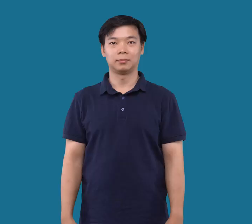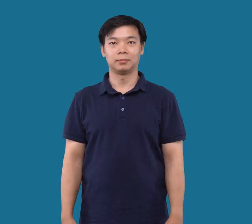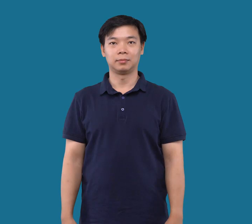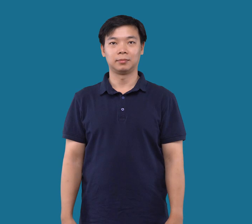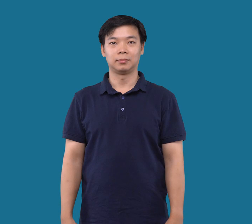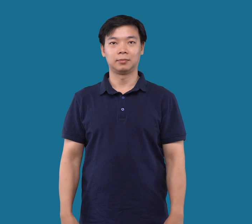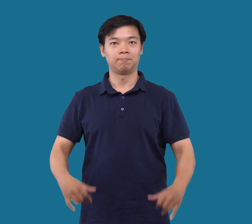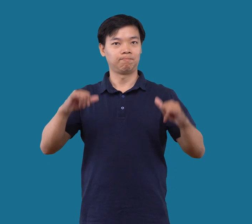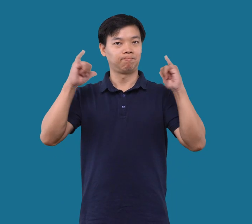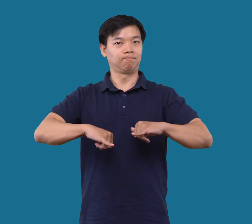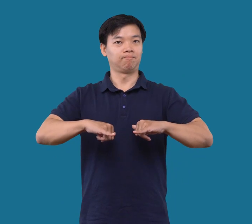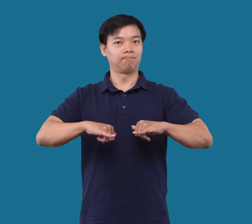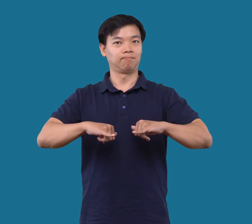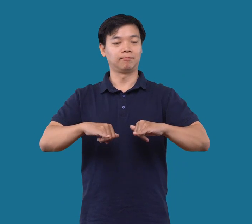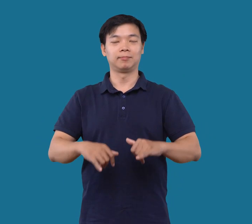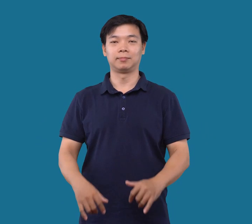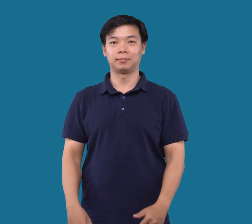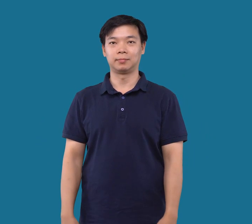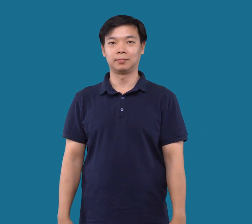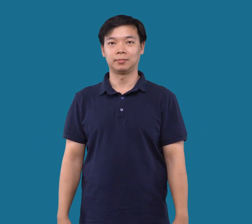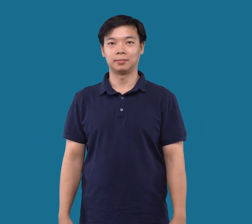cố định